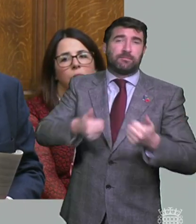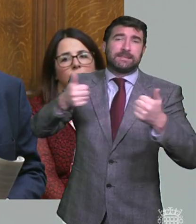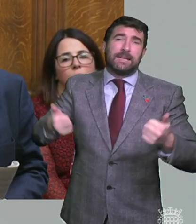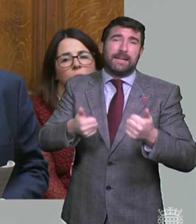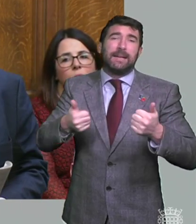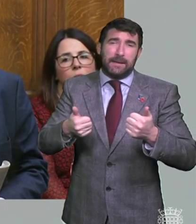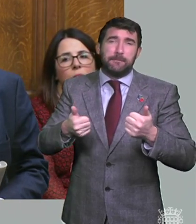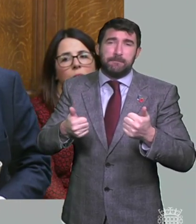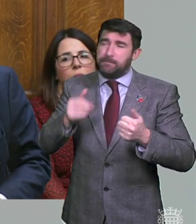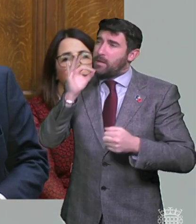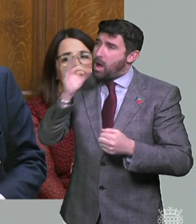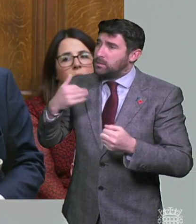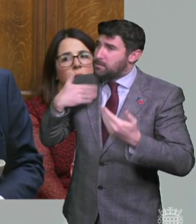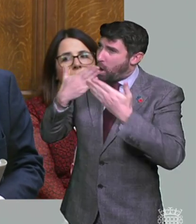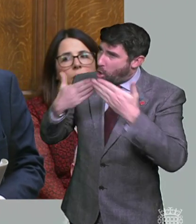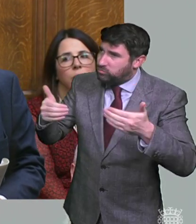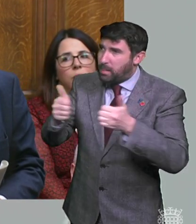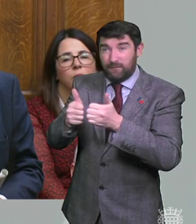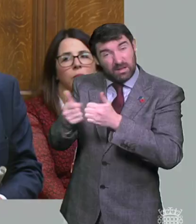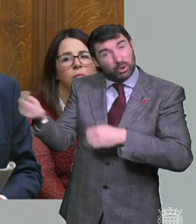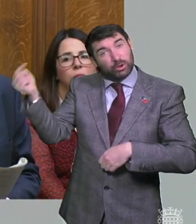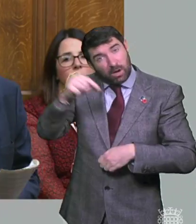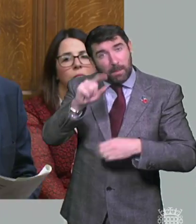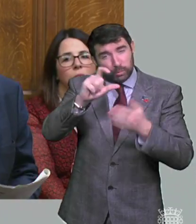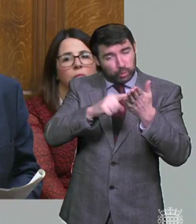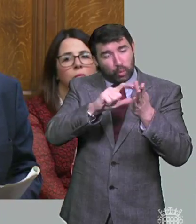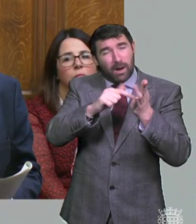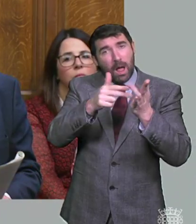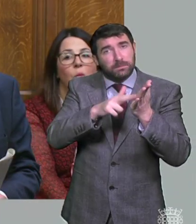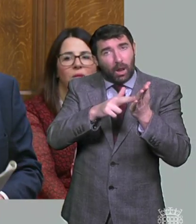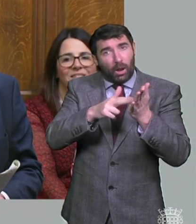Will he join me in Clacton to kick-start that plan?